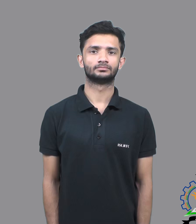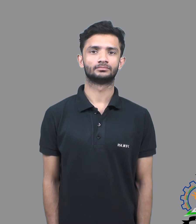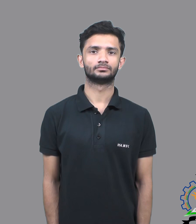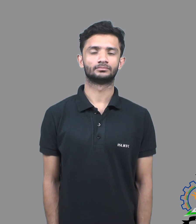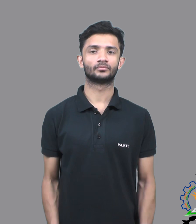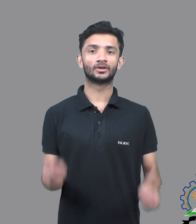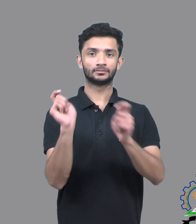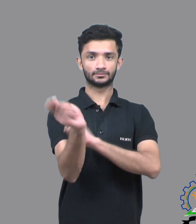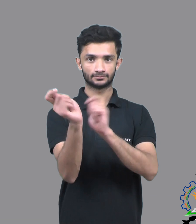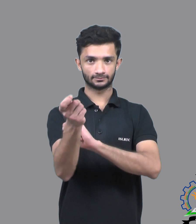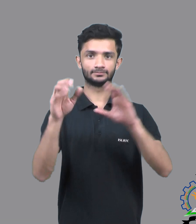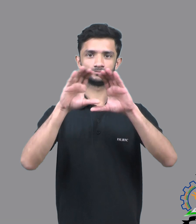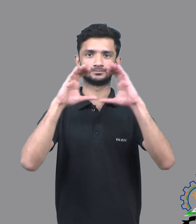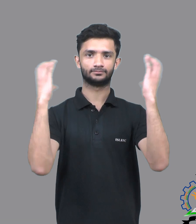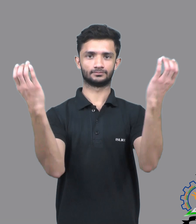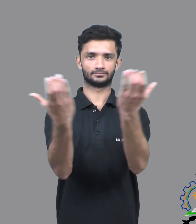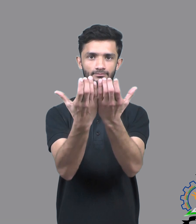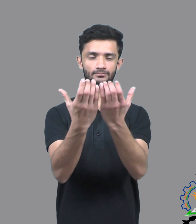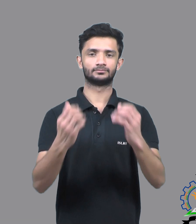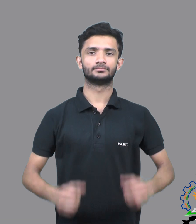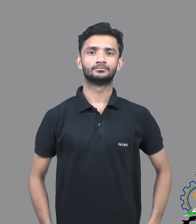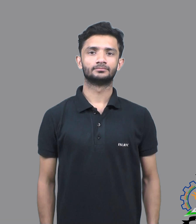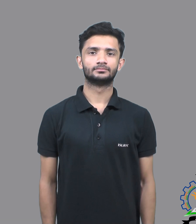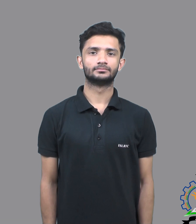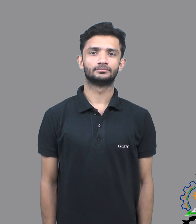Cricket Stadium